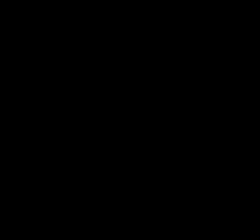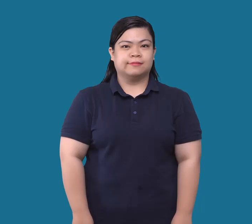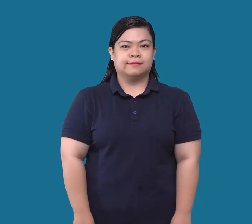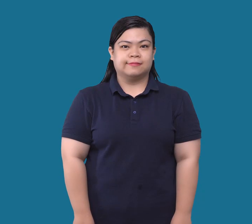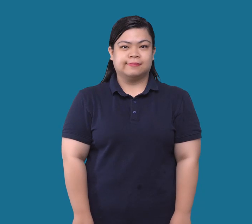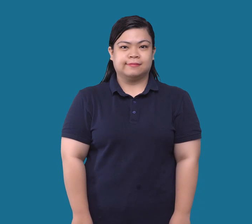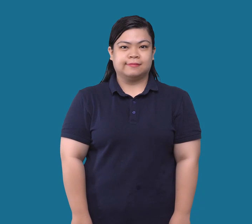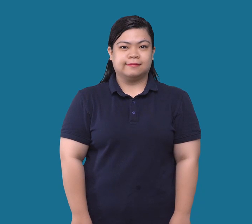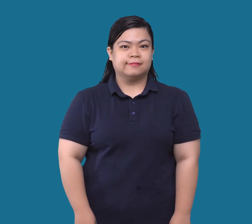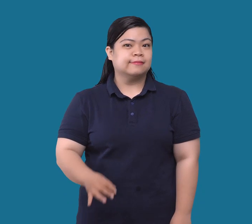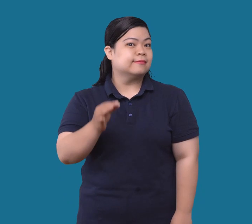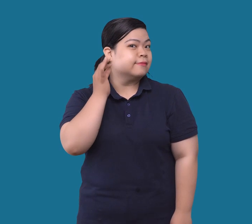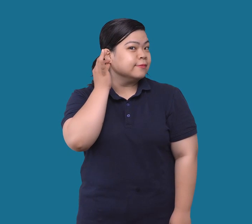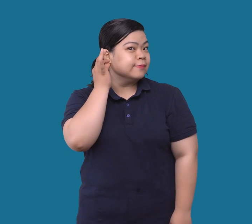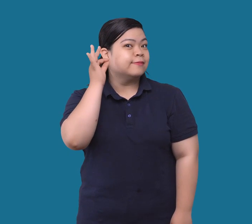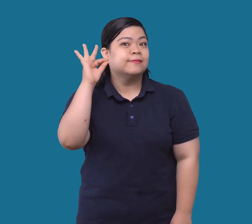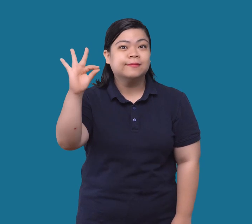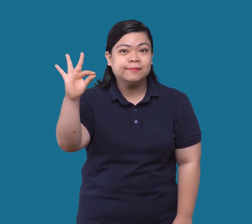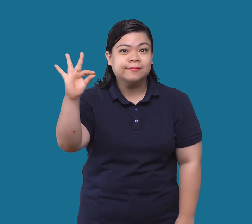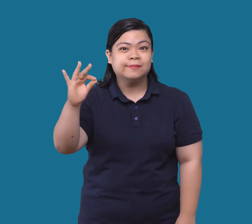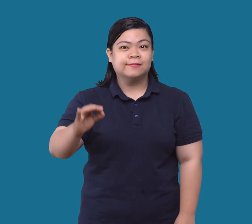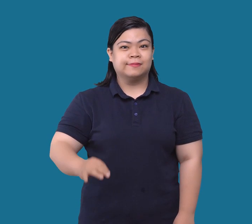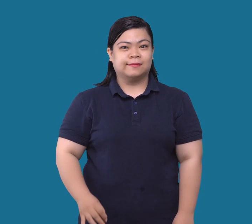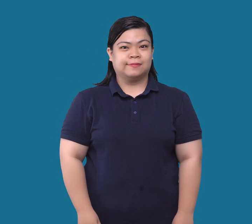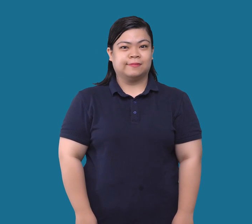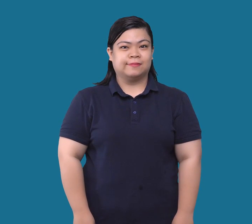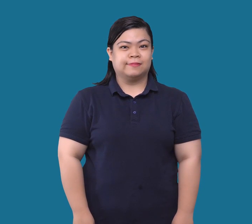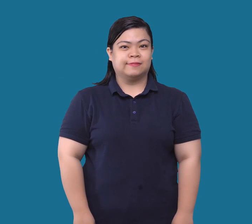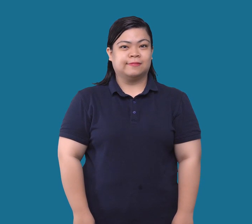thím